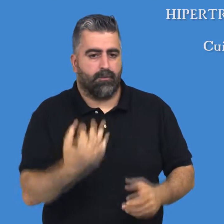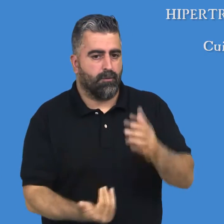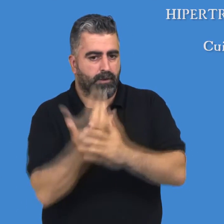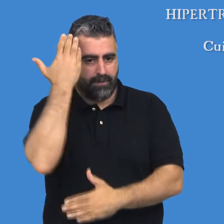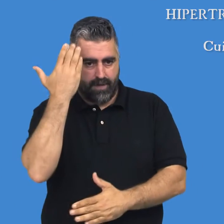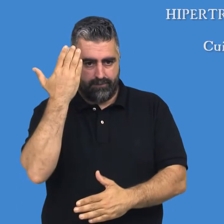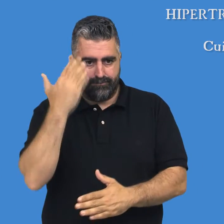día